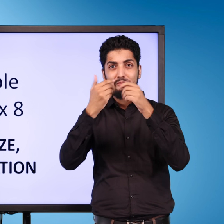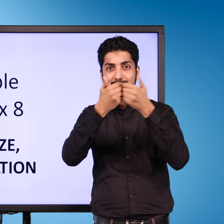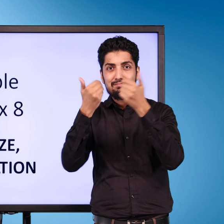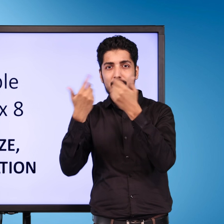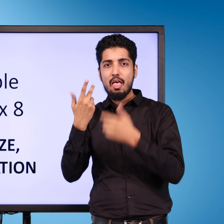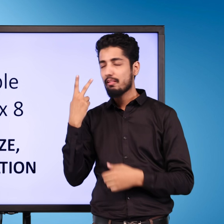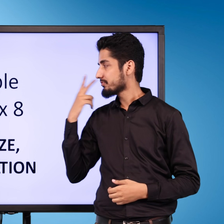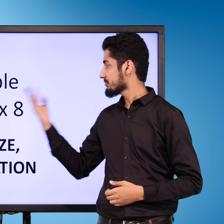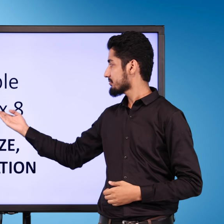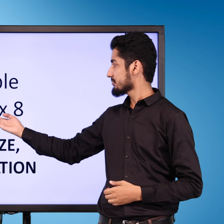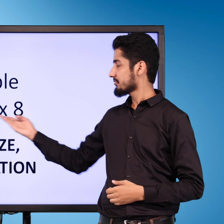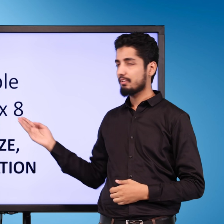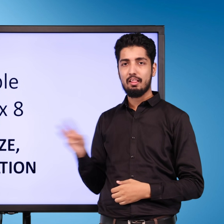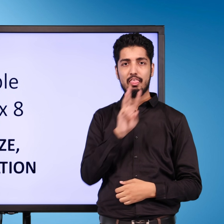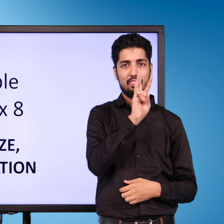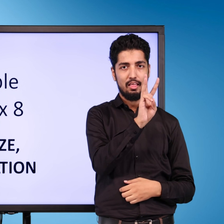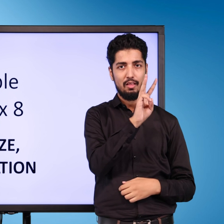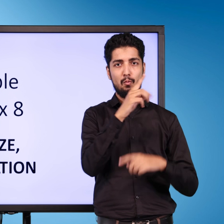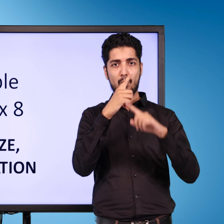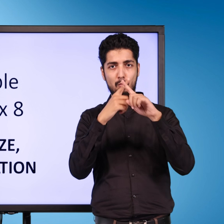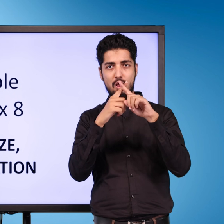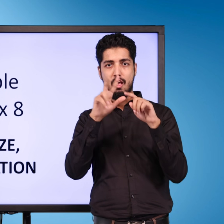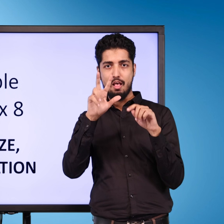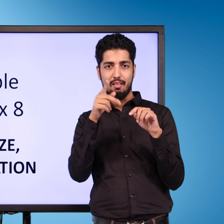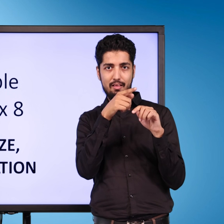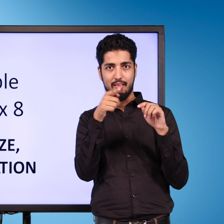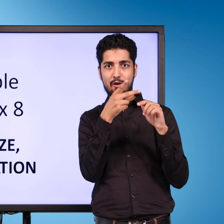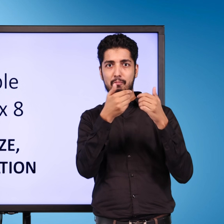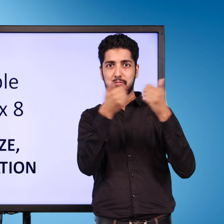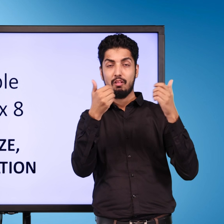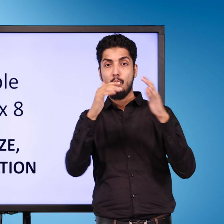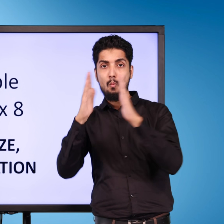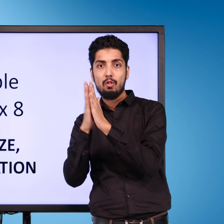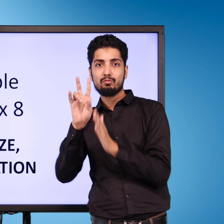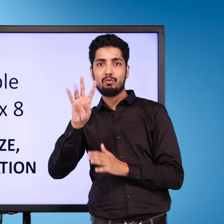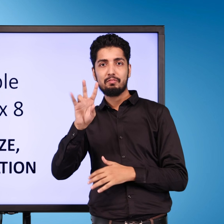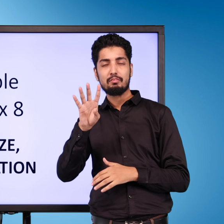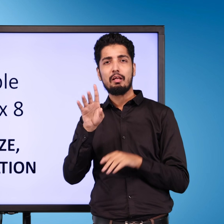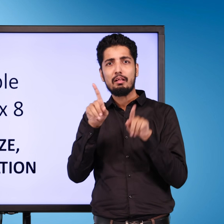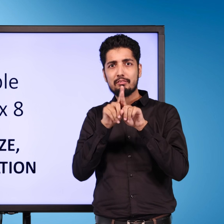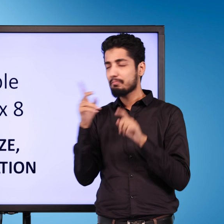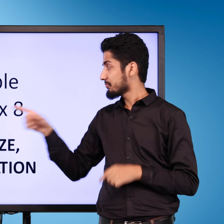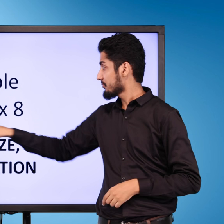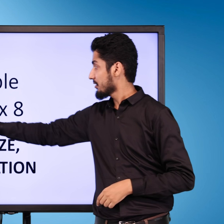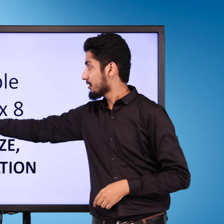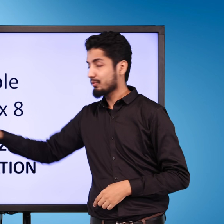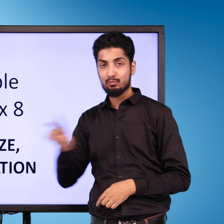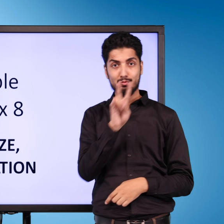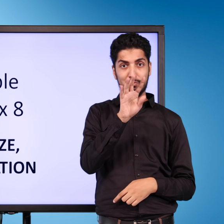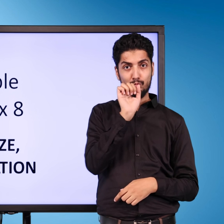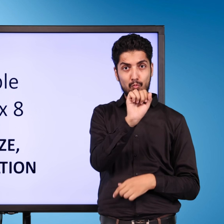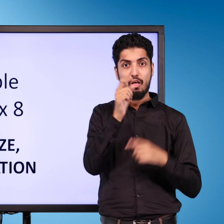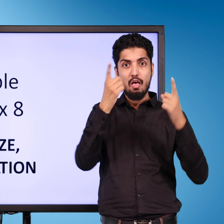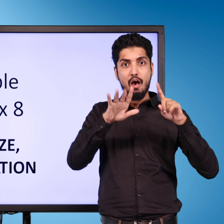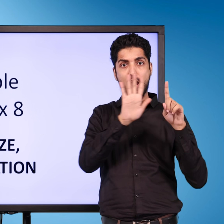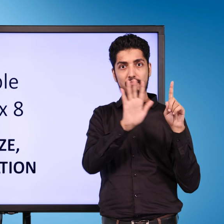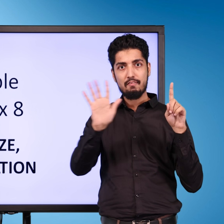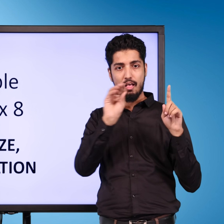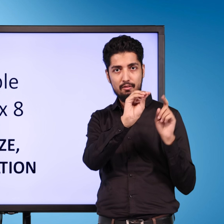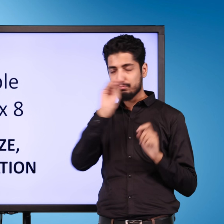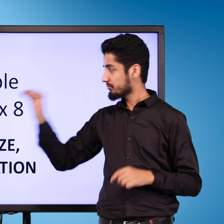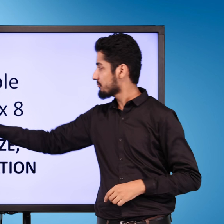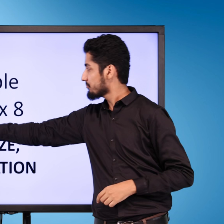3 x 8 Then we say that 24 has been factorized